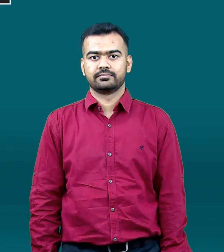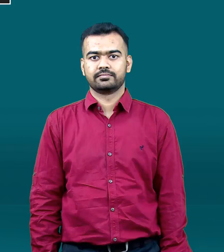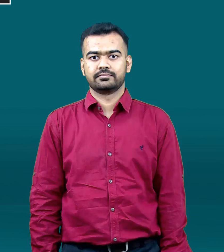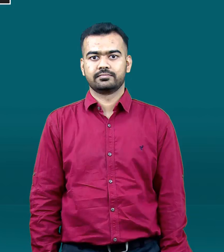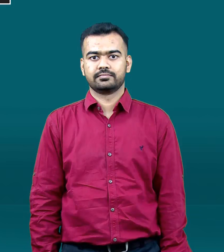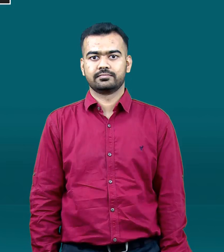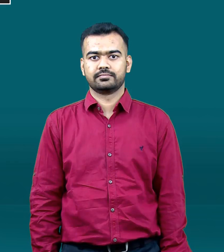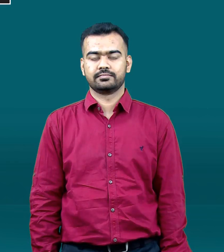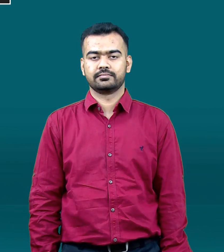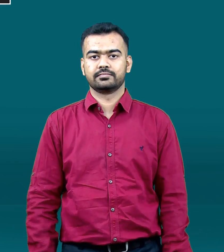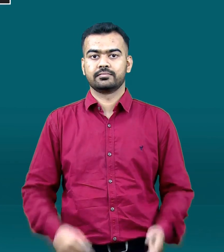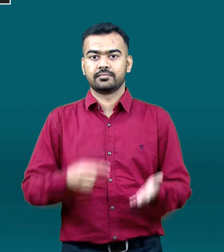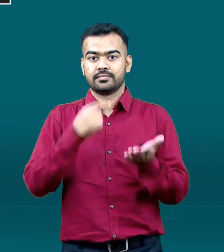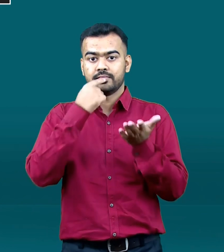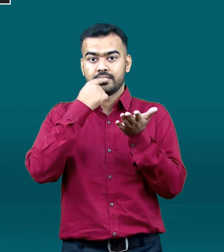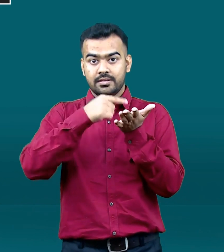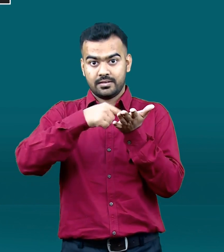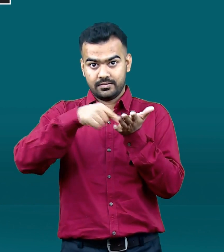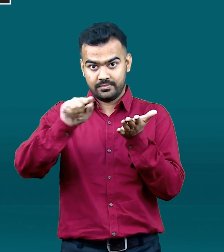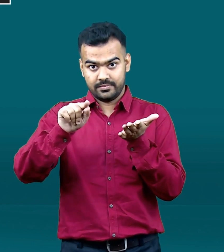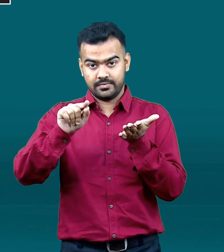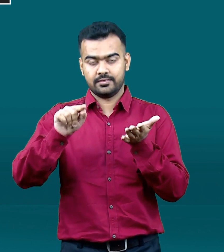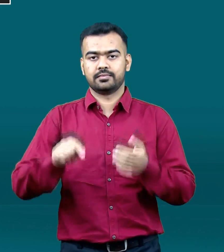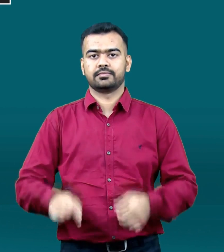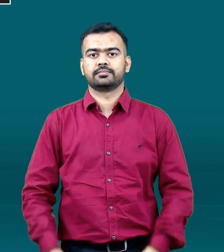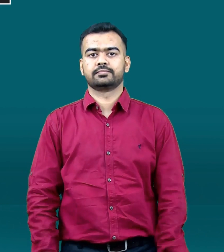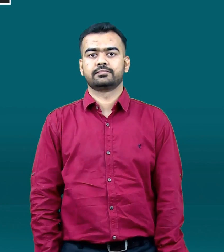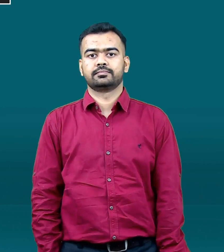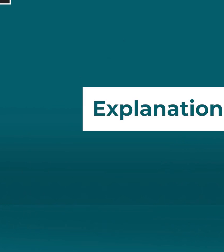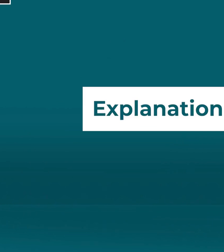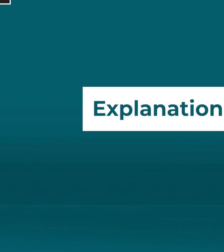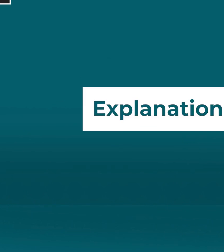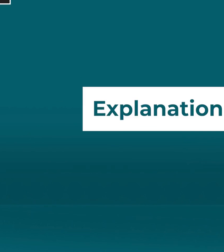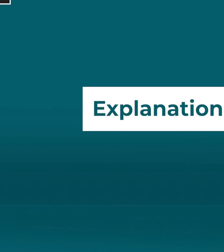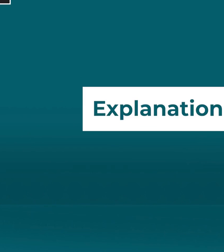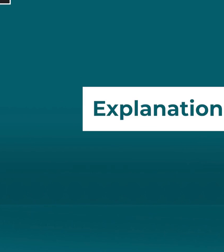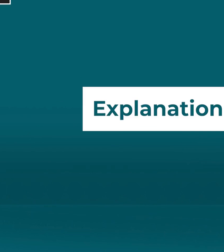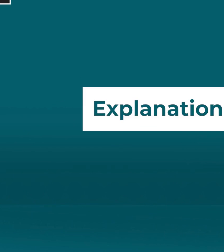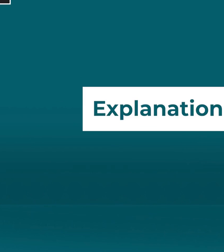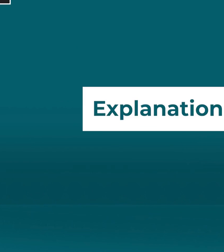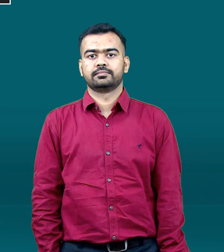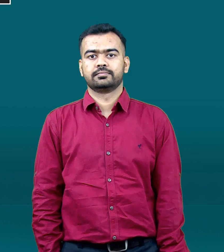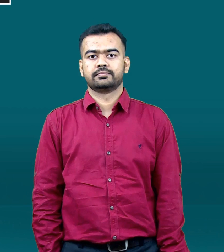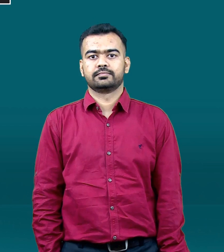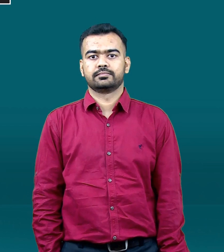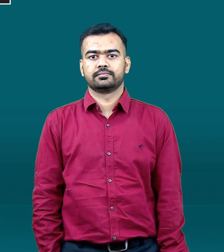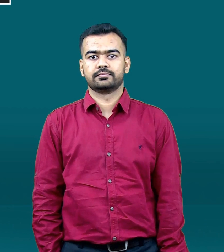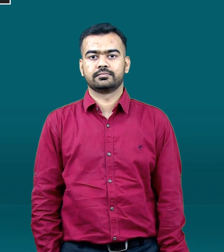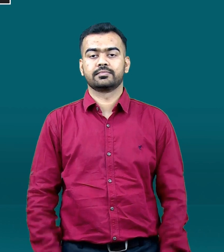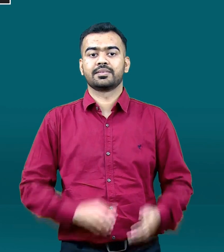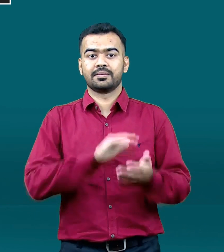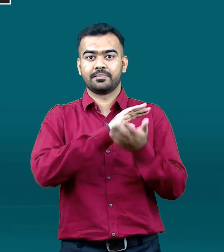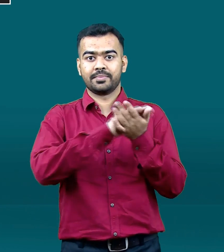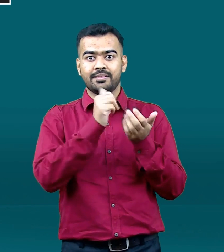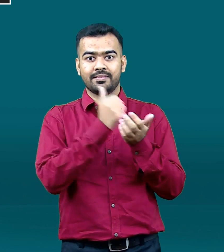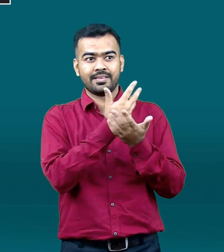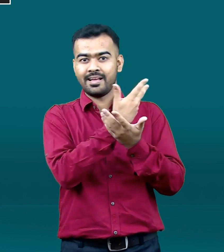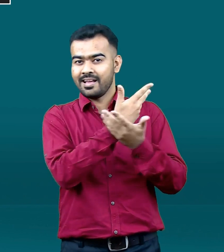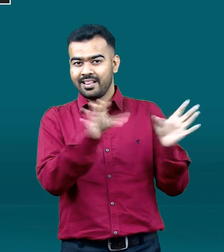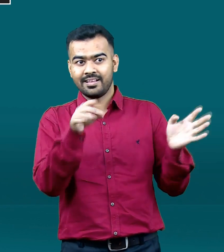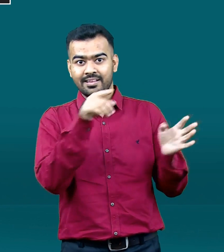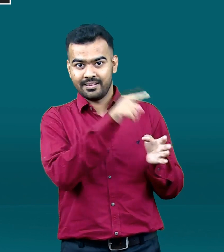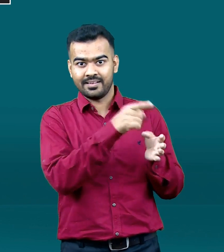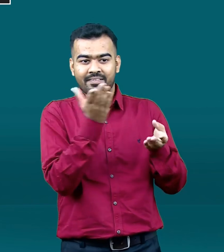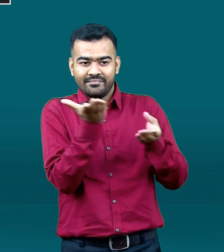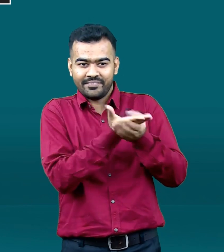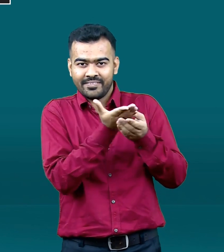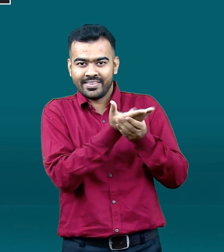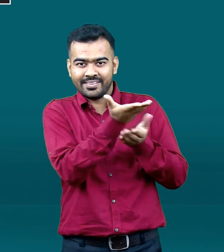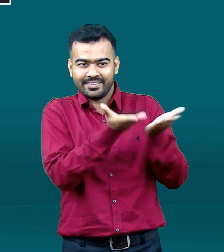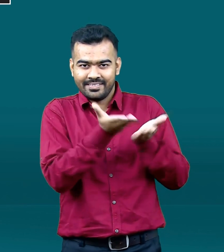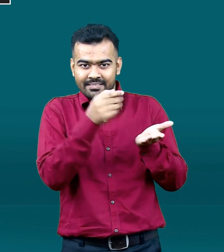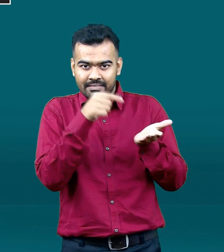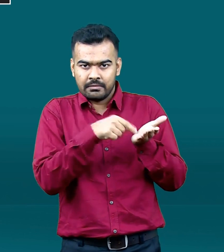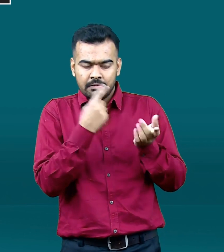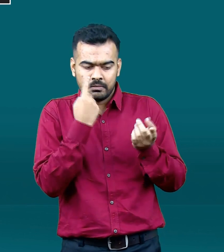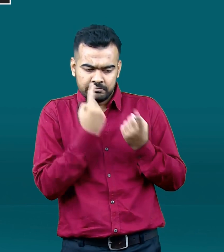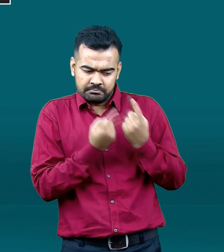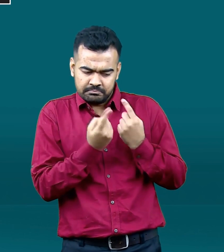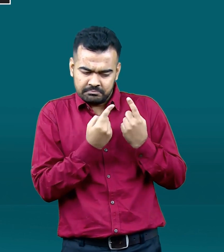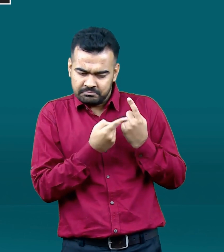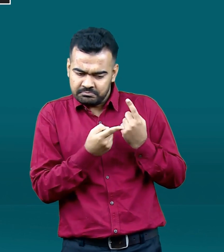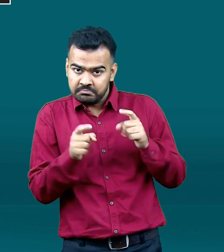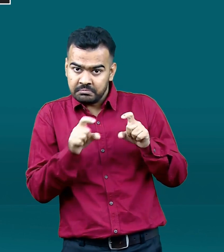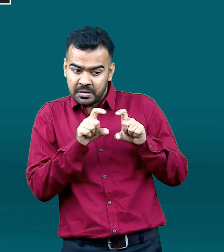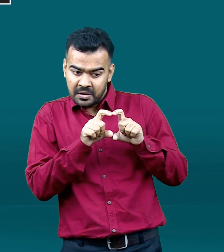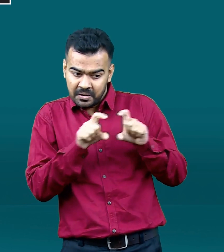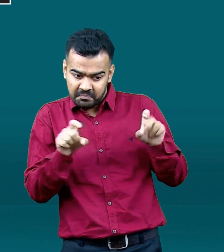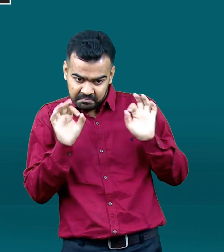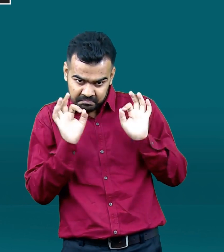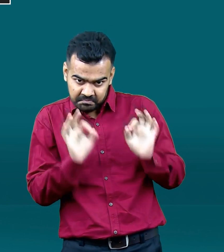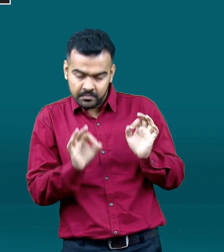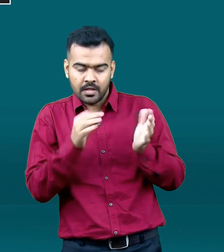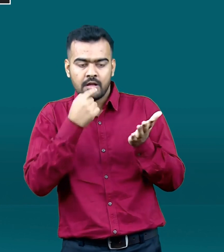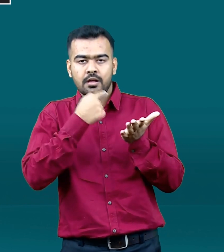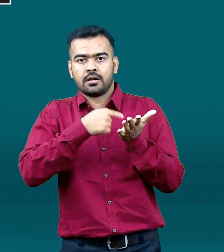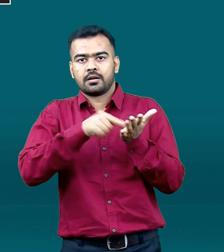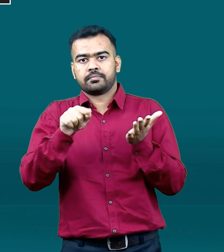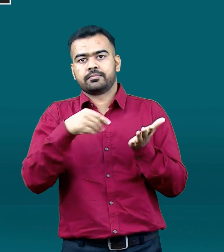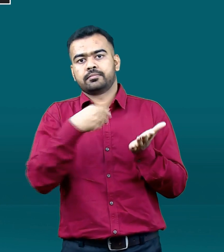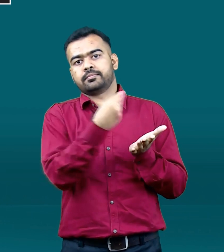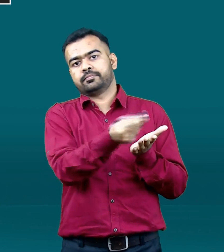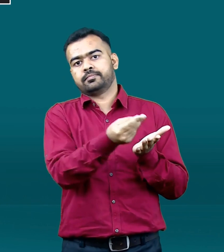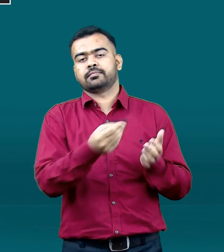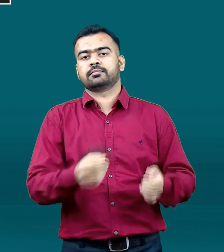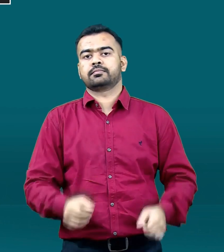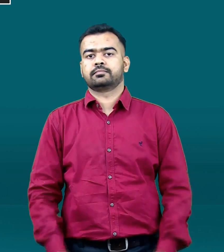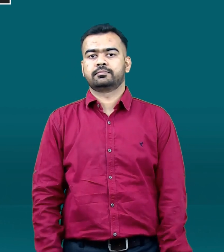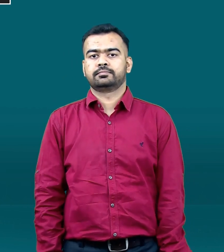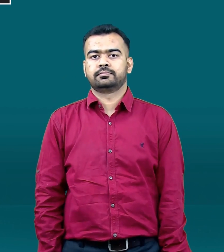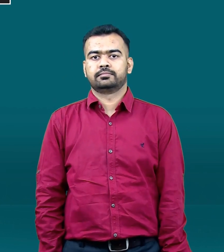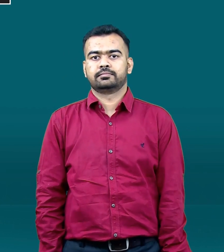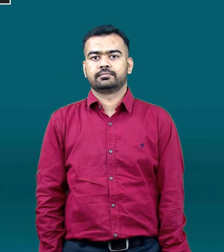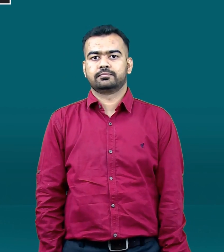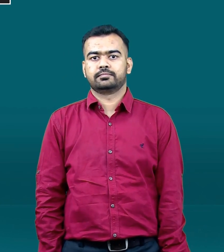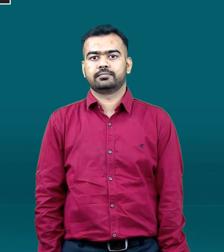Approval